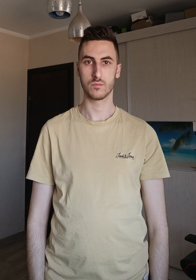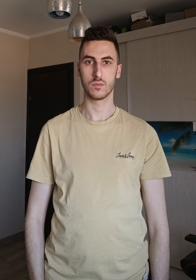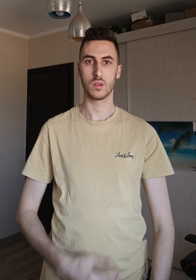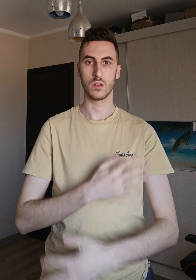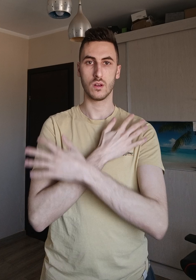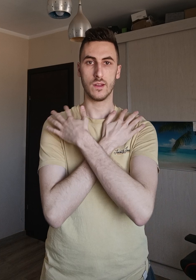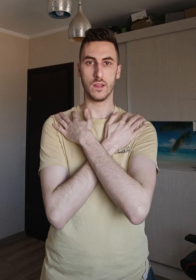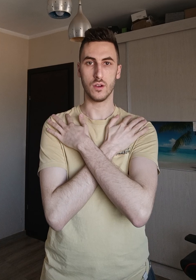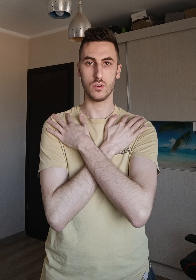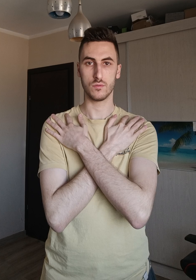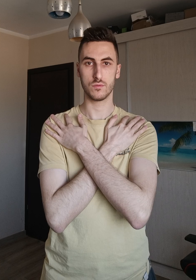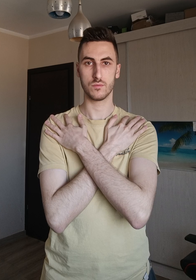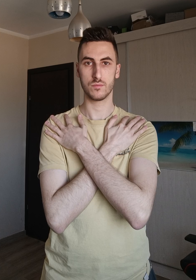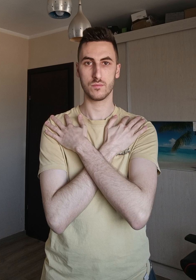לאהוב